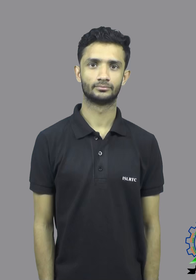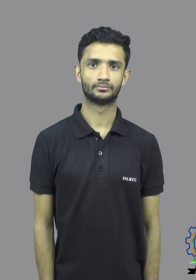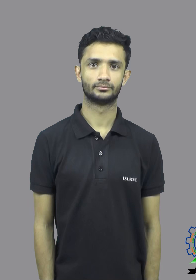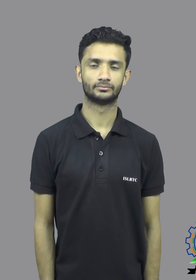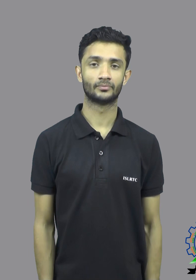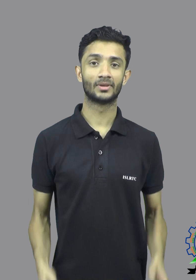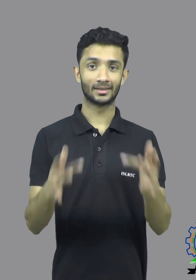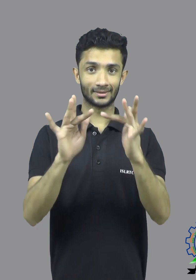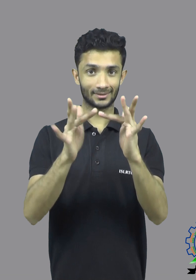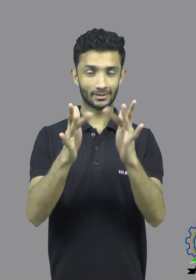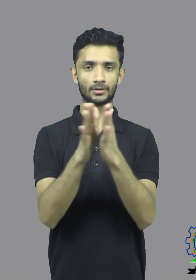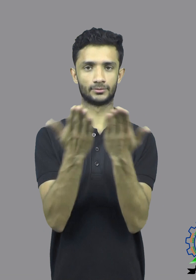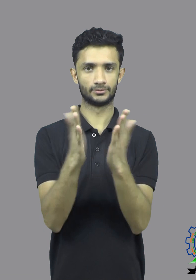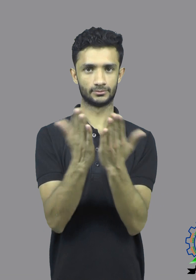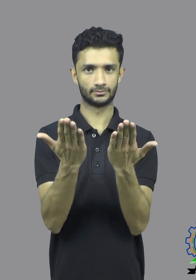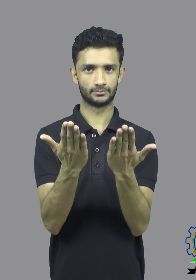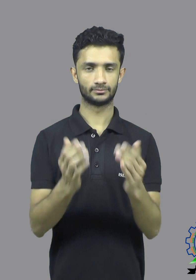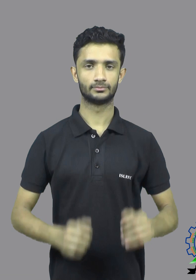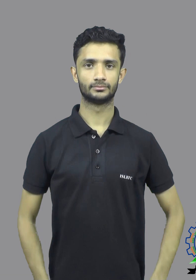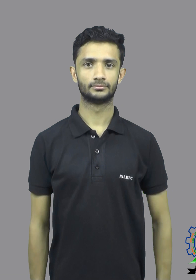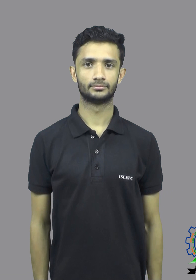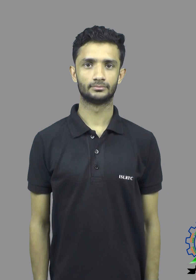E-Book